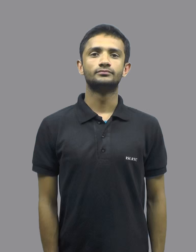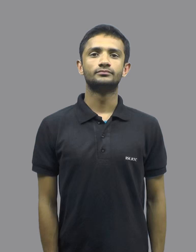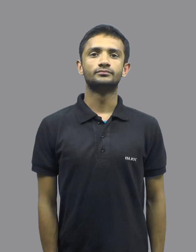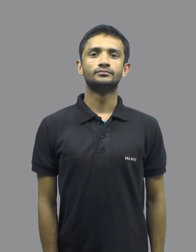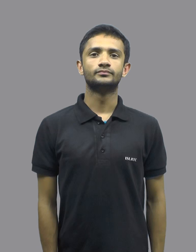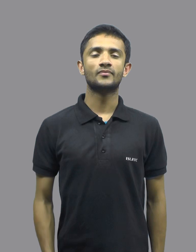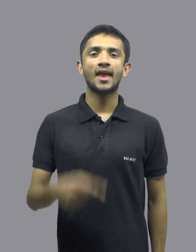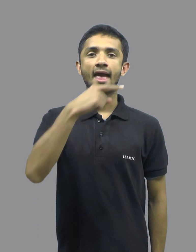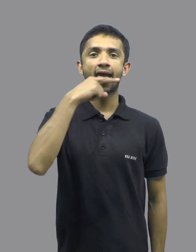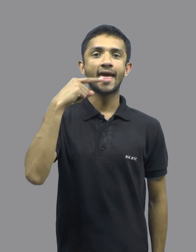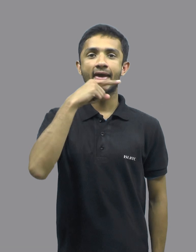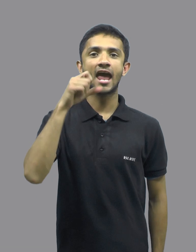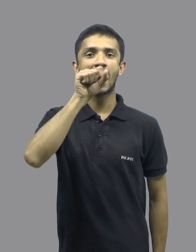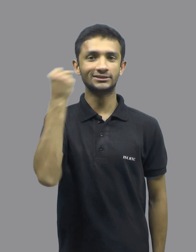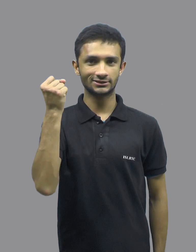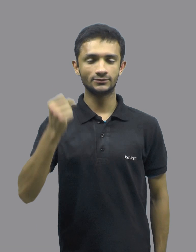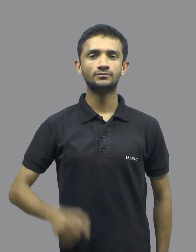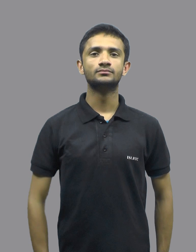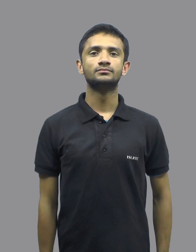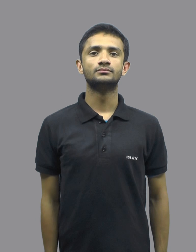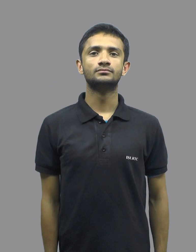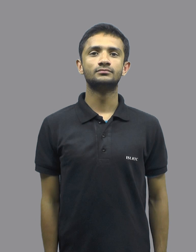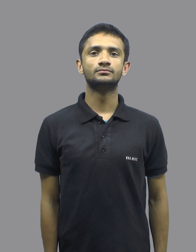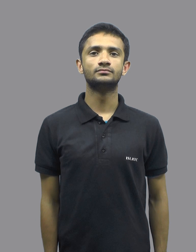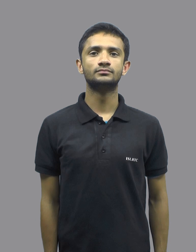Carrot